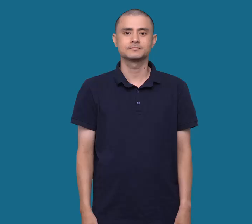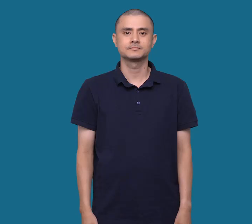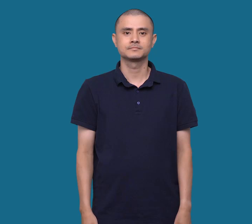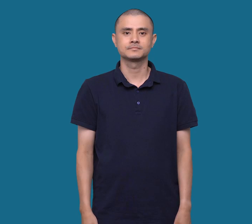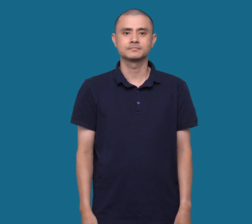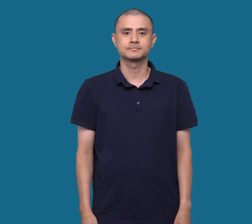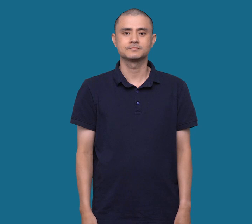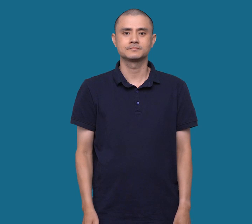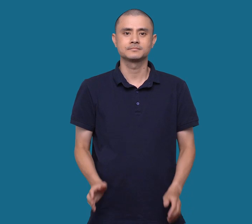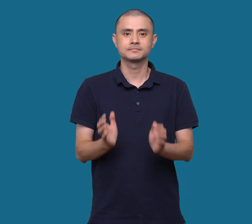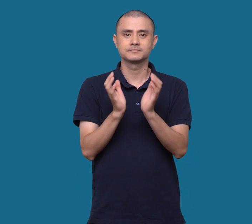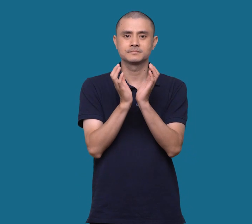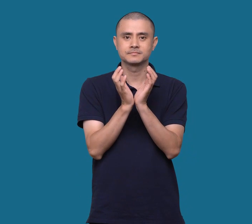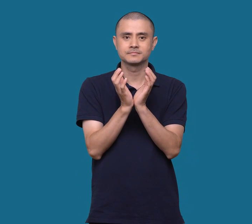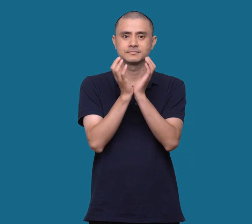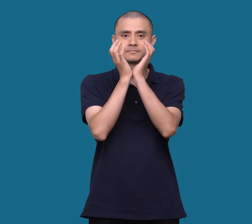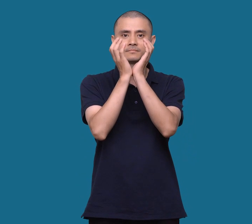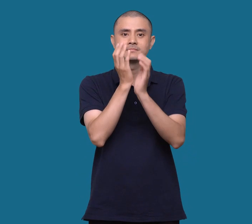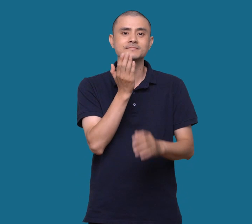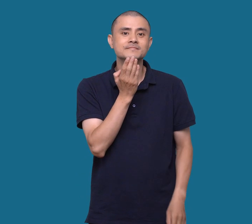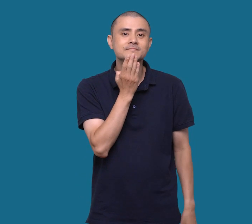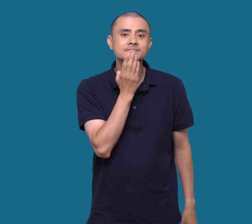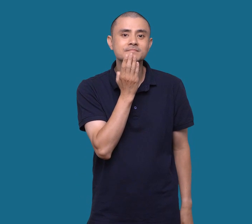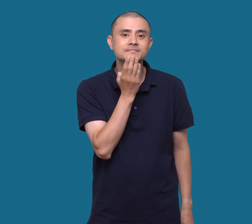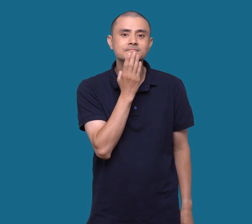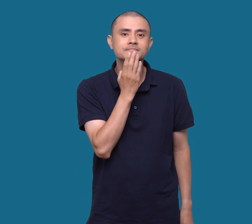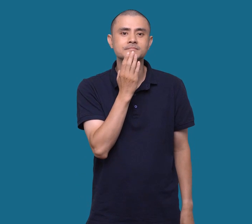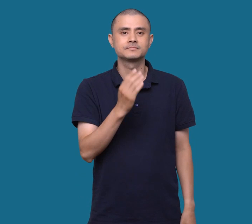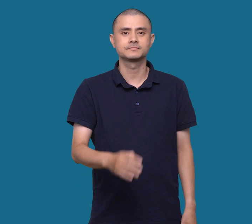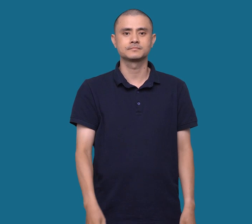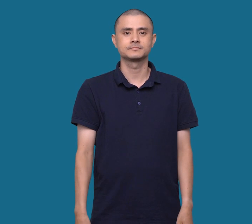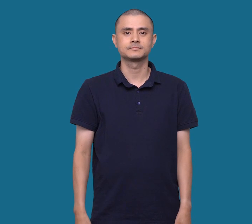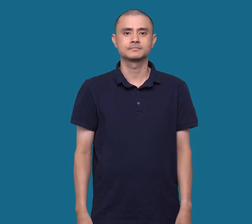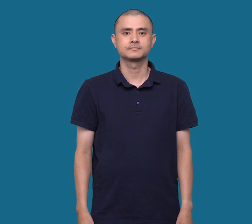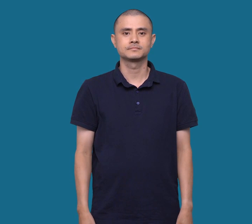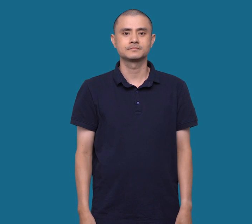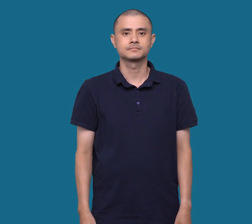ngày của Cha